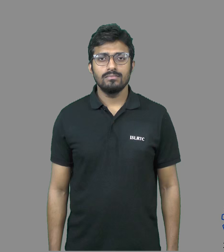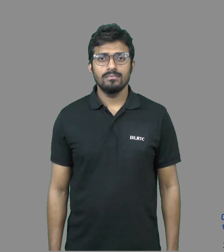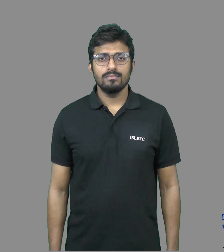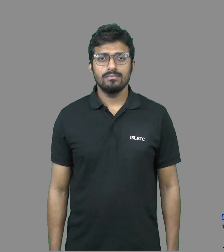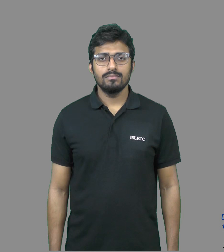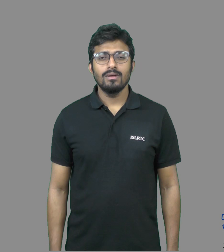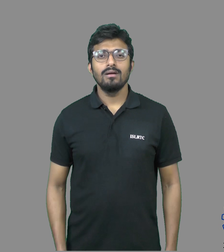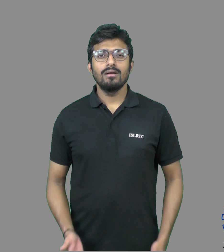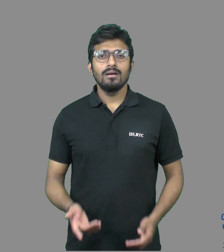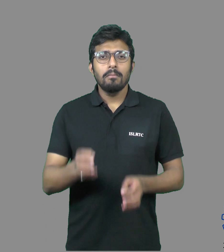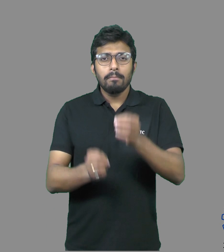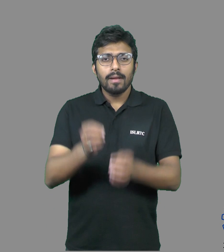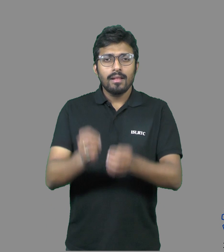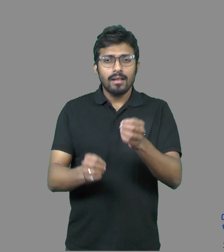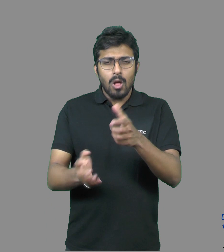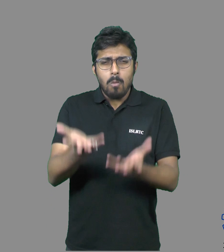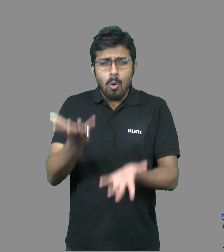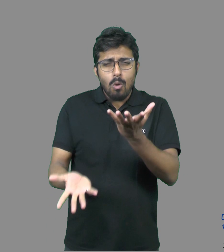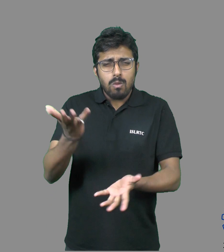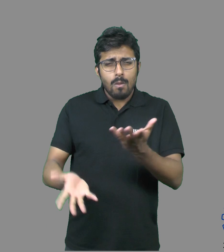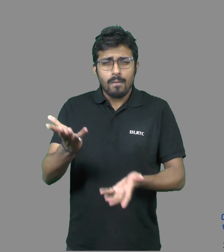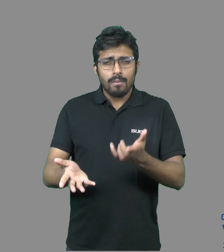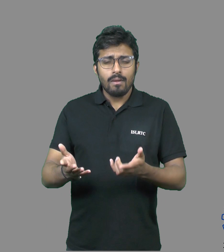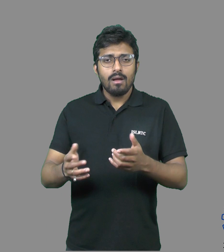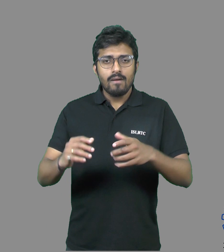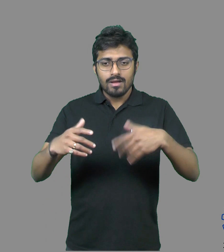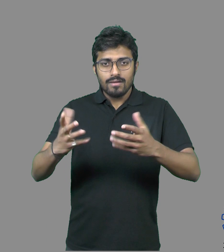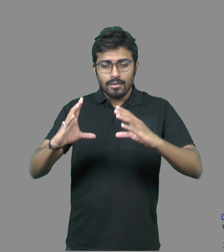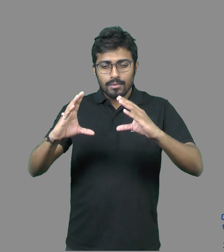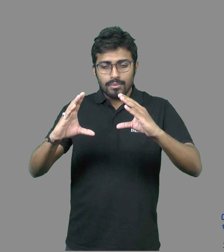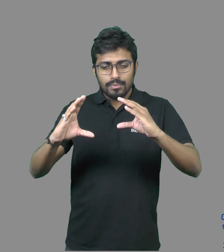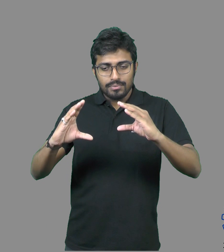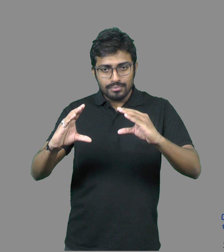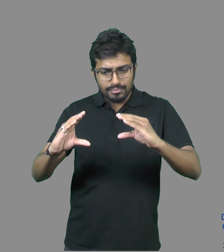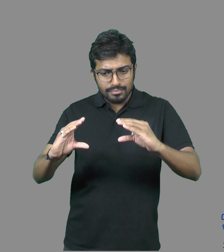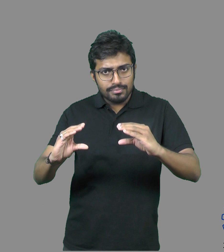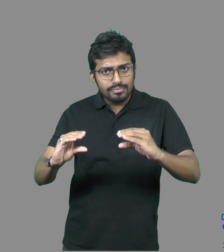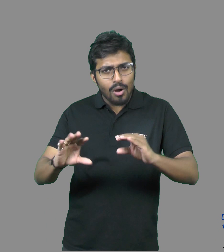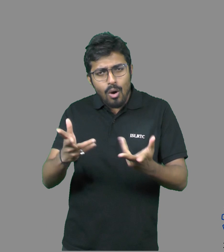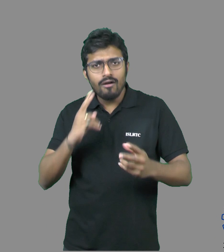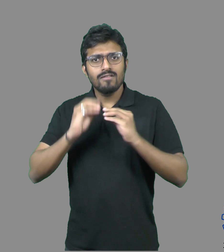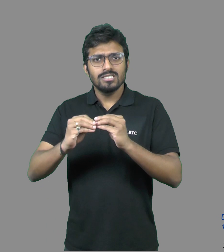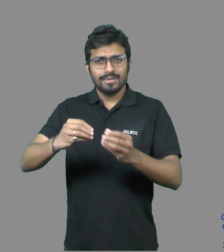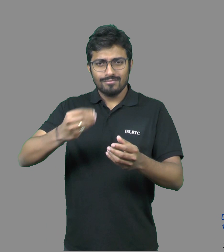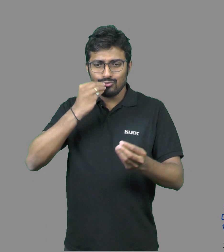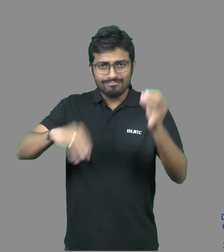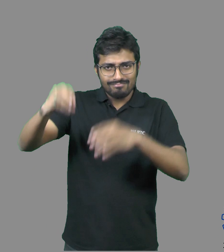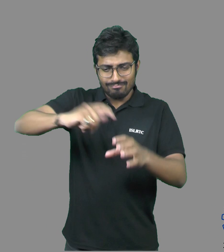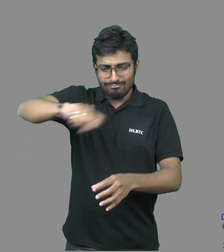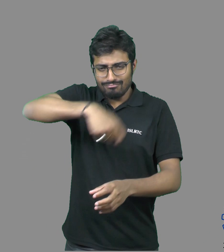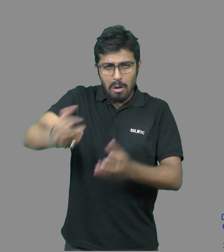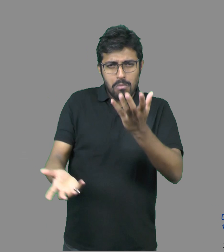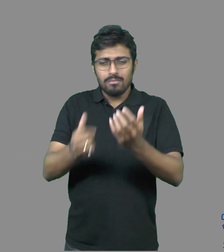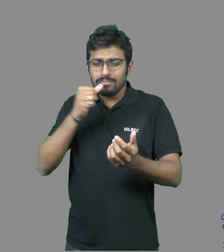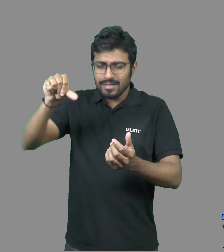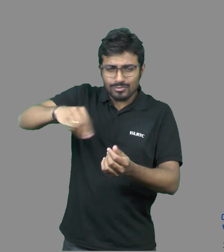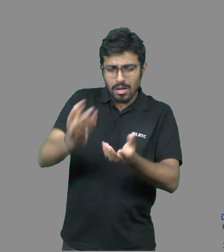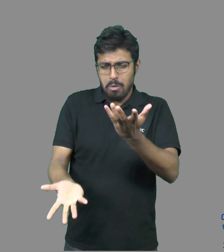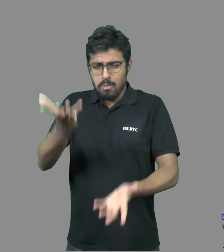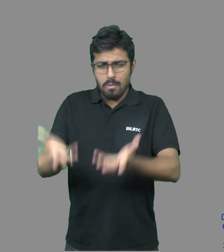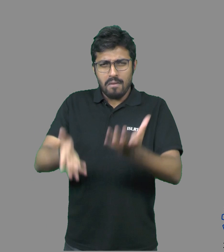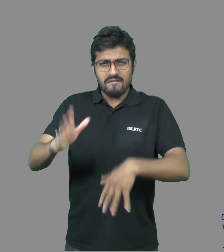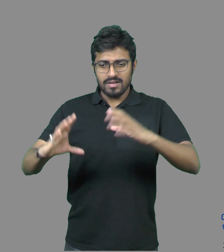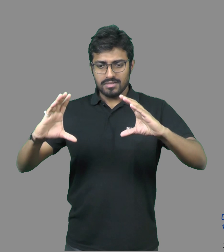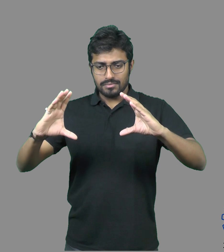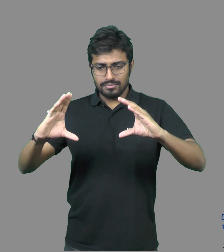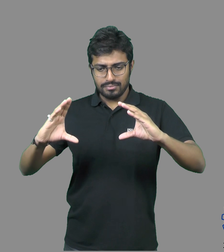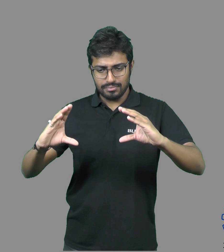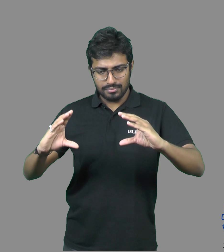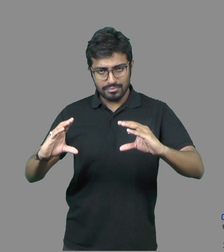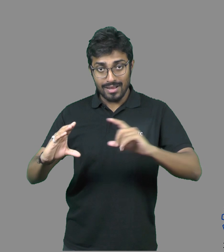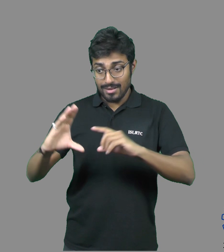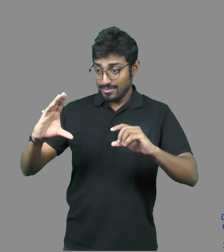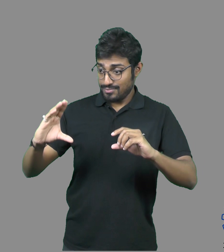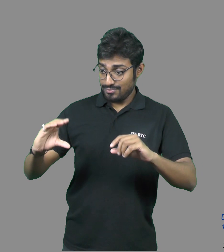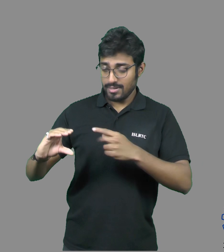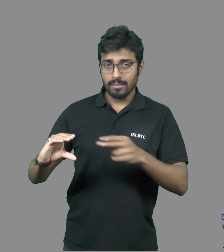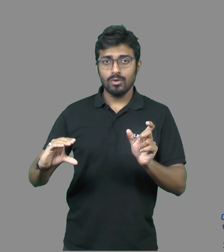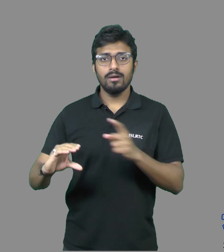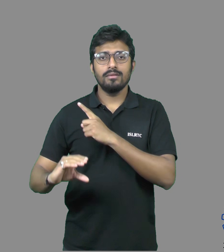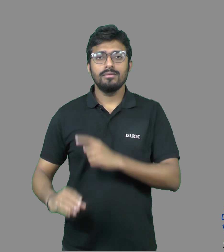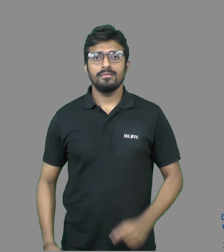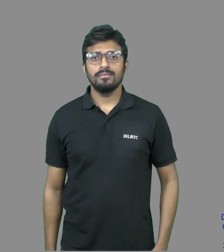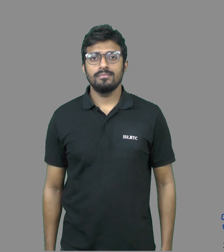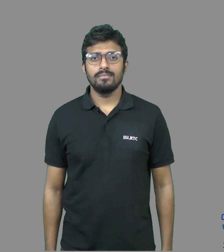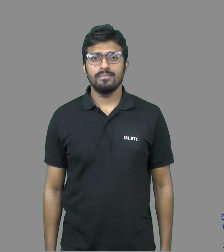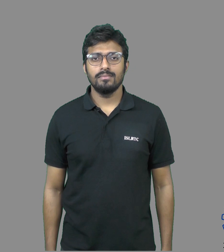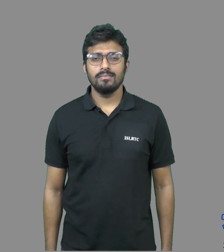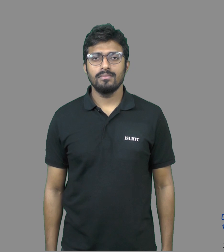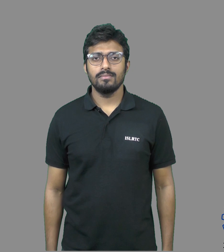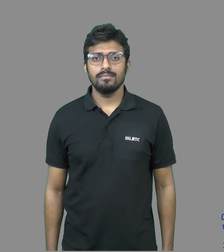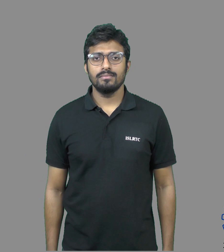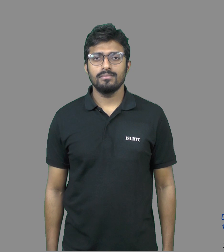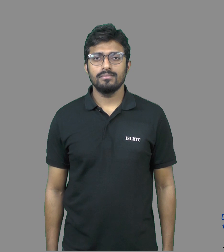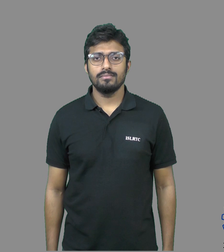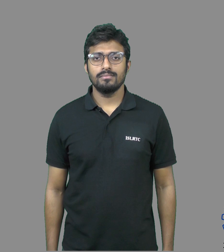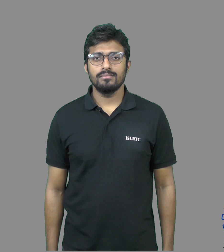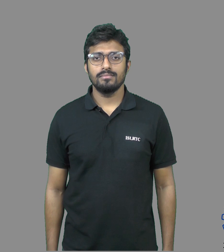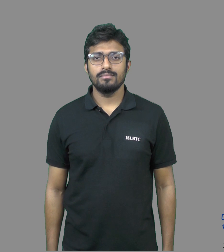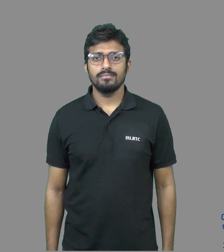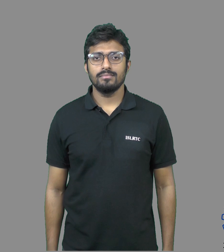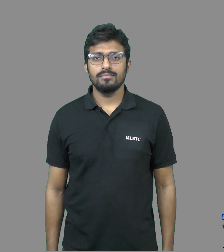Reduce